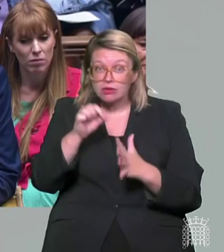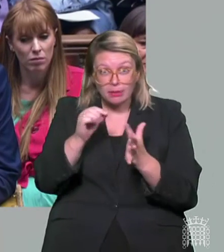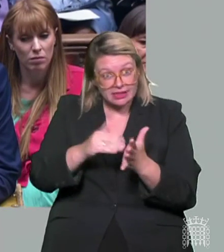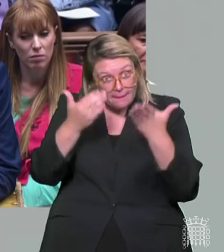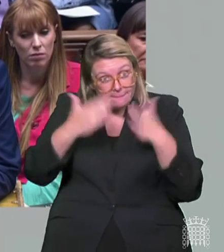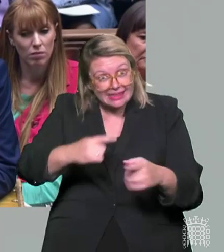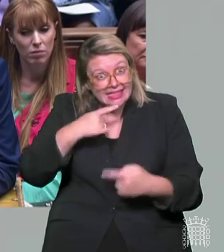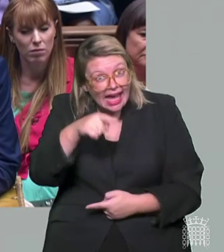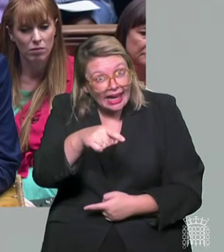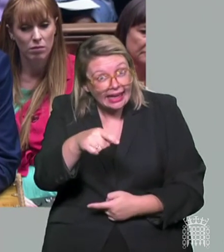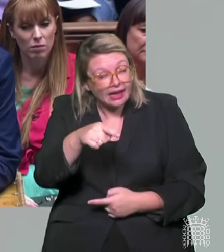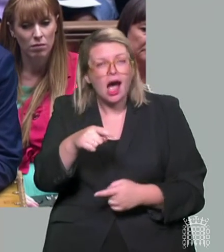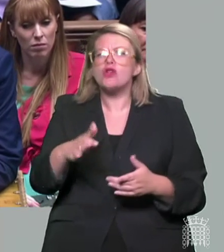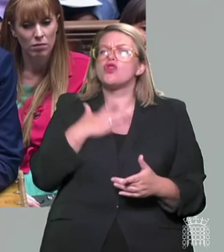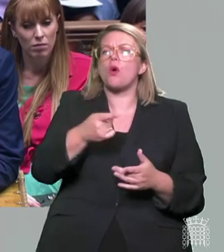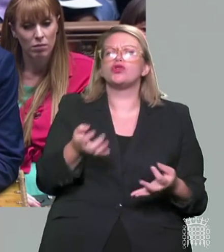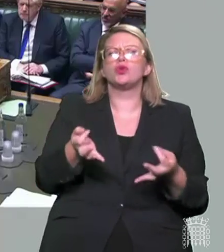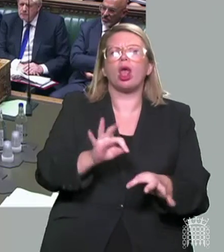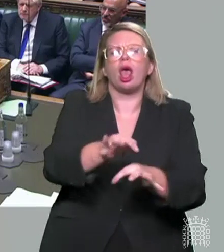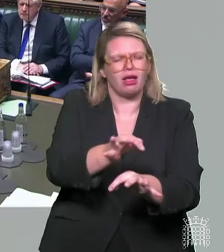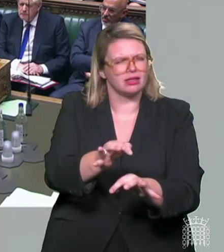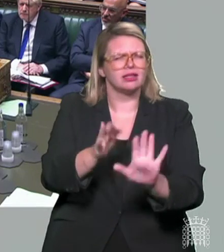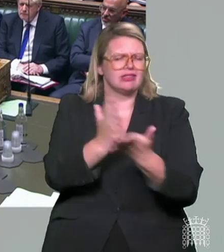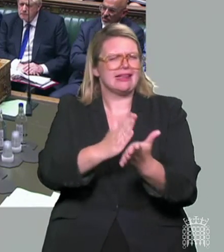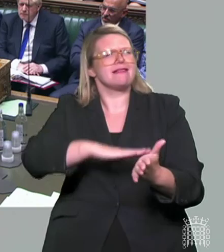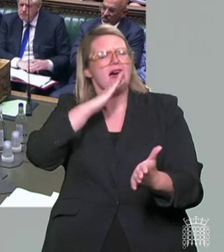I am not asking for bluster and half-truths—we’ve all had enough of that.